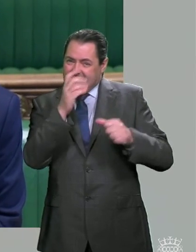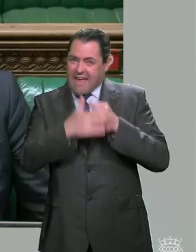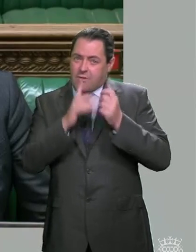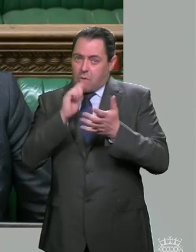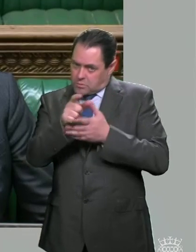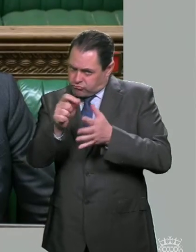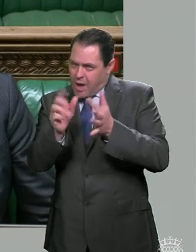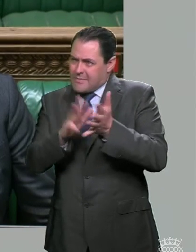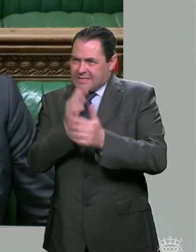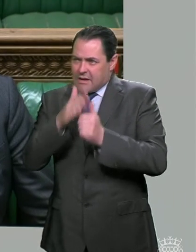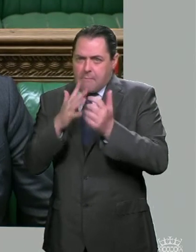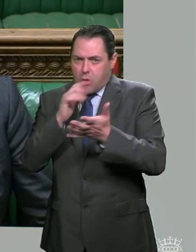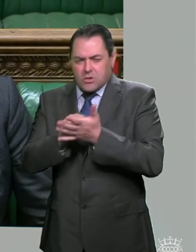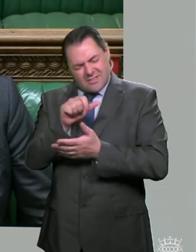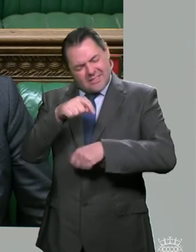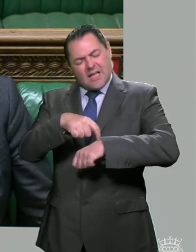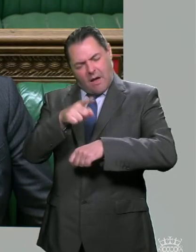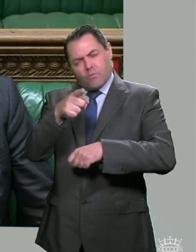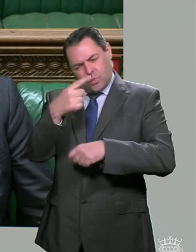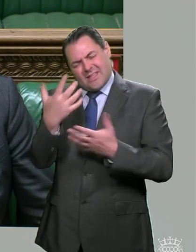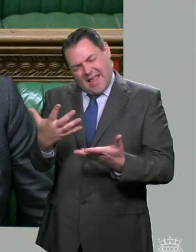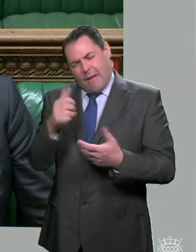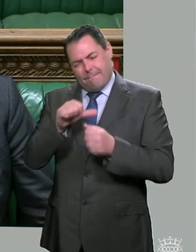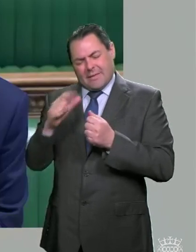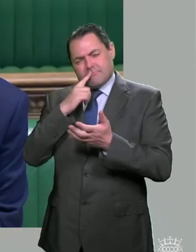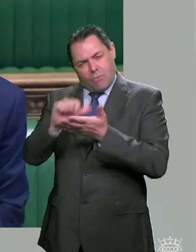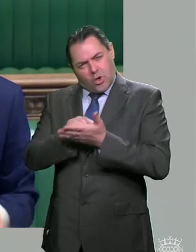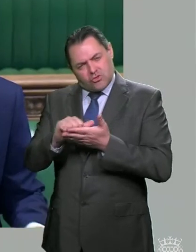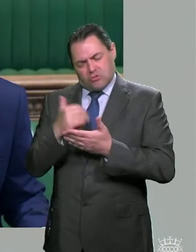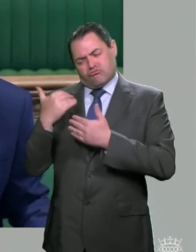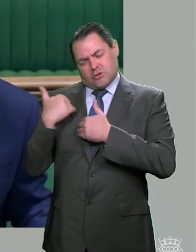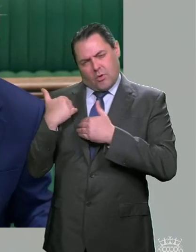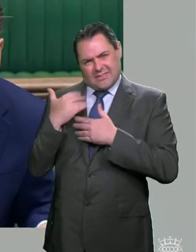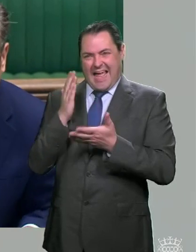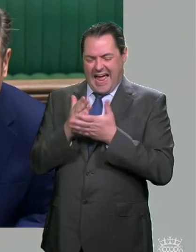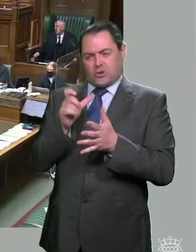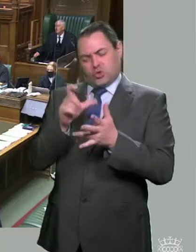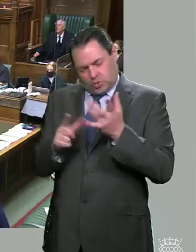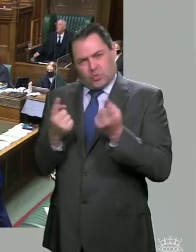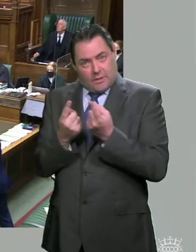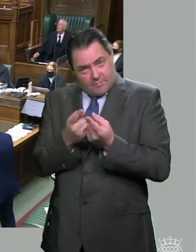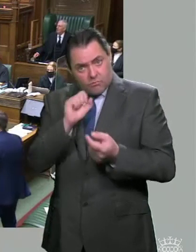It is time that he did—that he took some responsibility and backed it up with action.